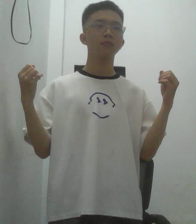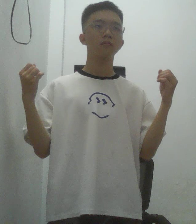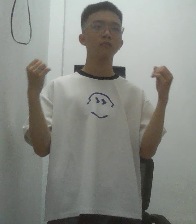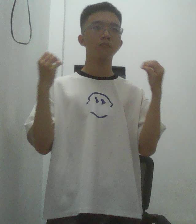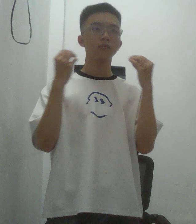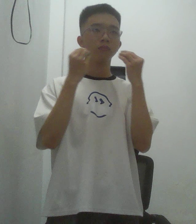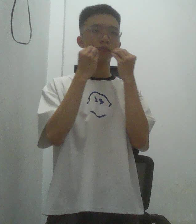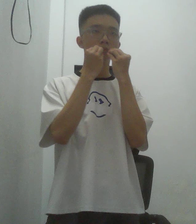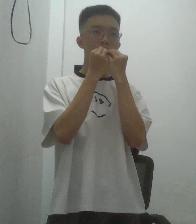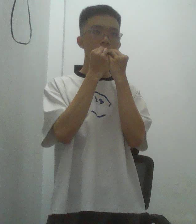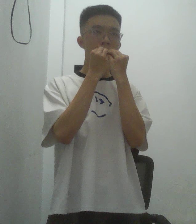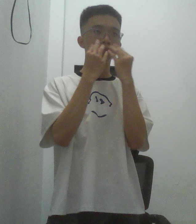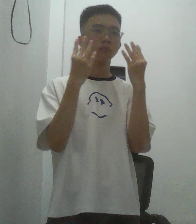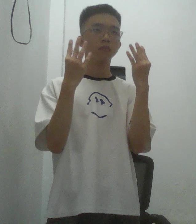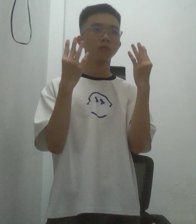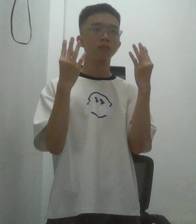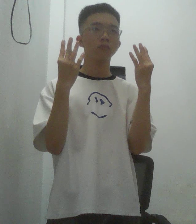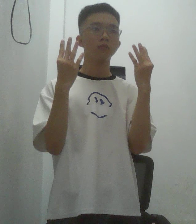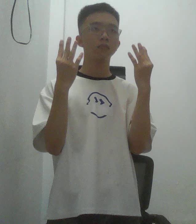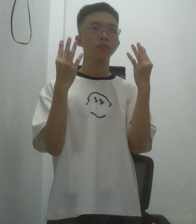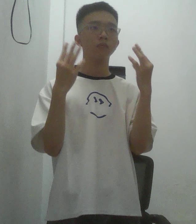cam on